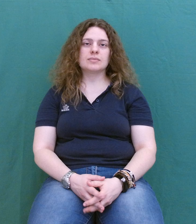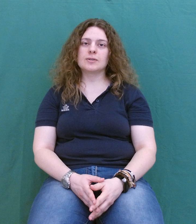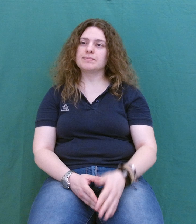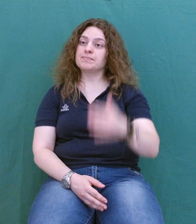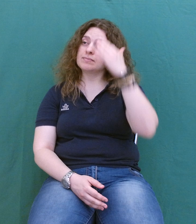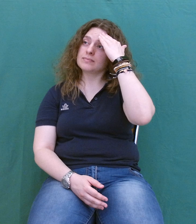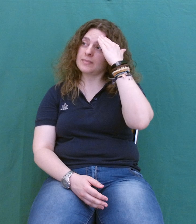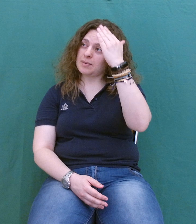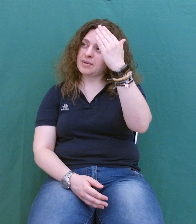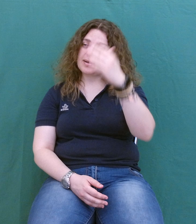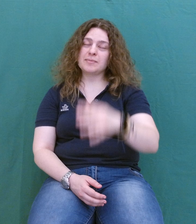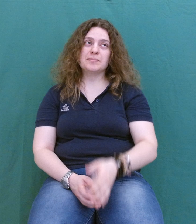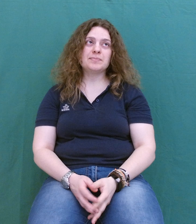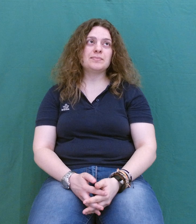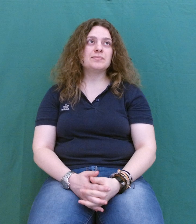ΚΑΛΗΜΕΡΑ